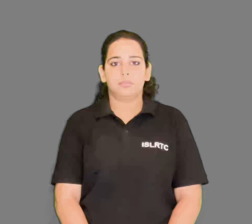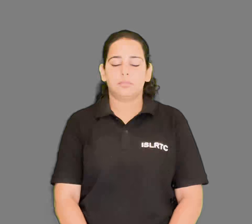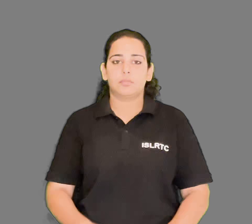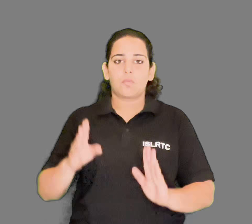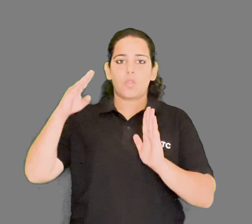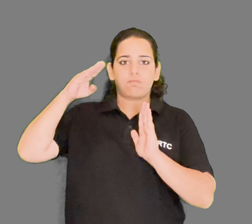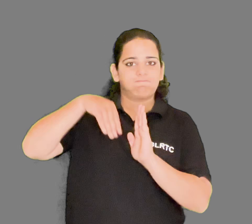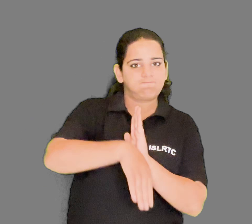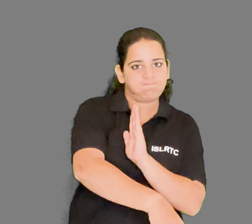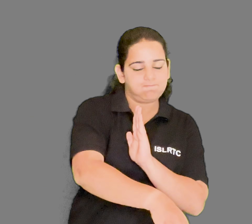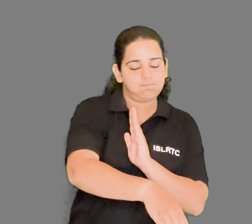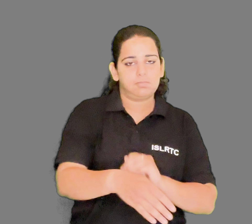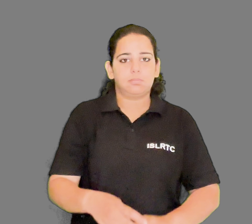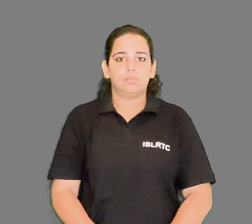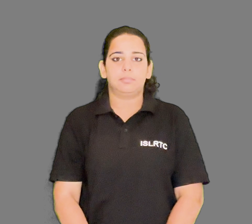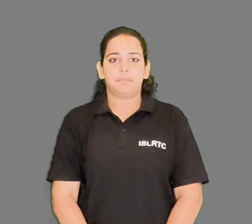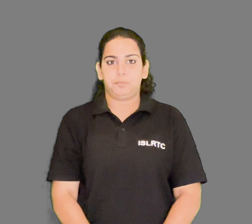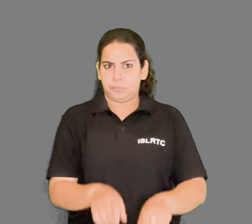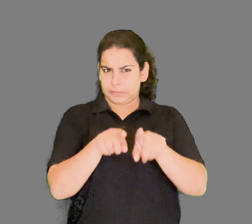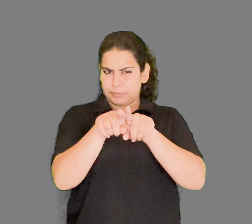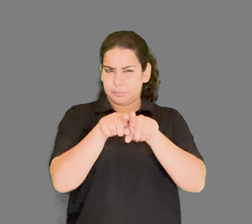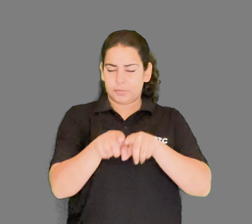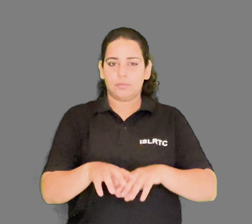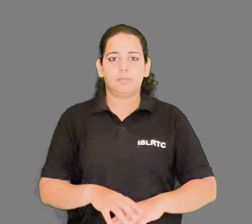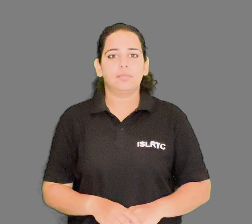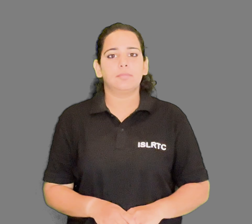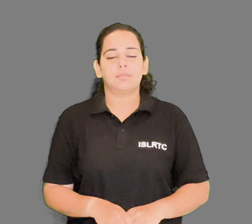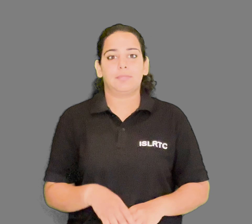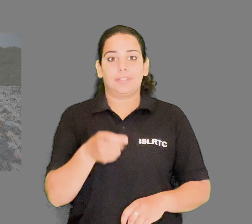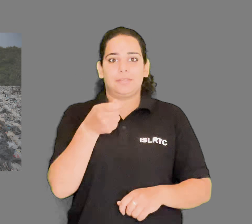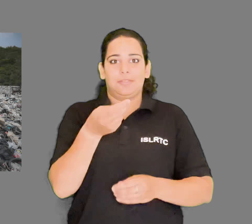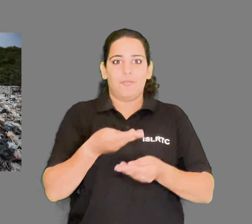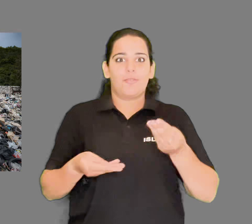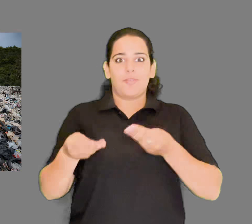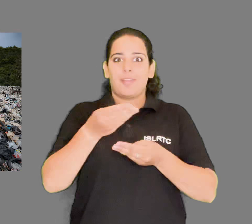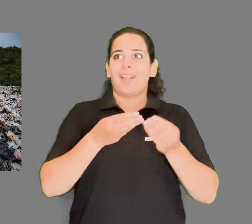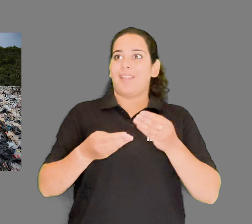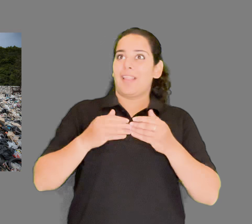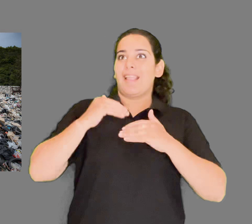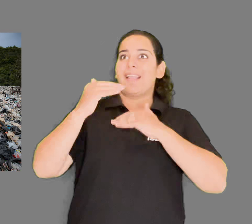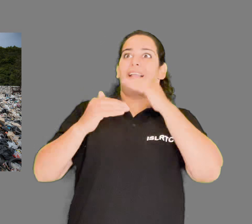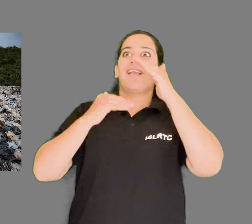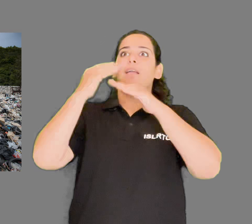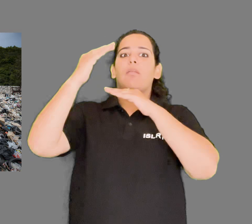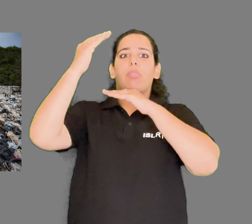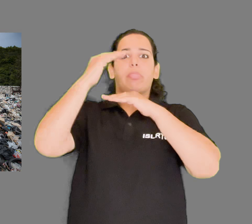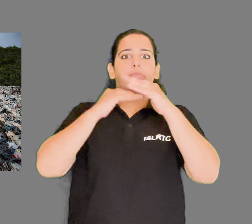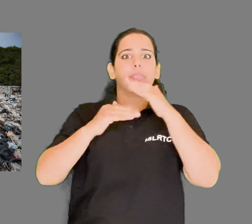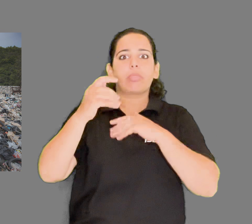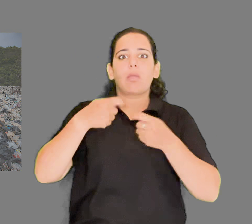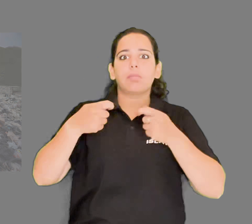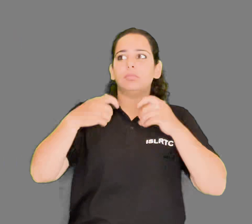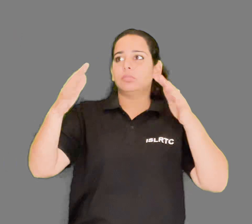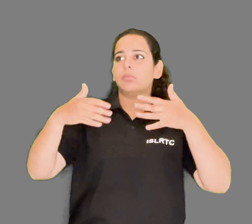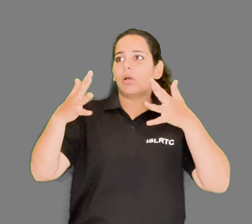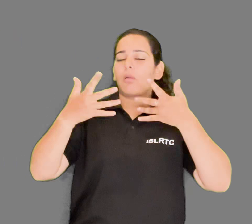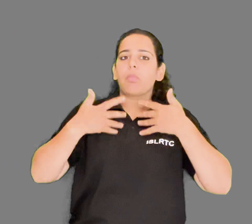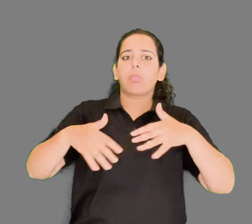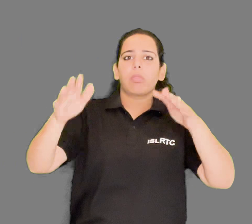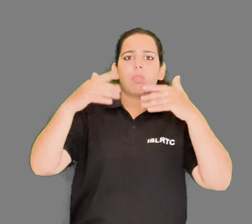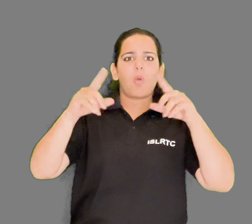Dumping The act of getting rid of something that is not wanted